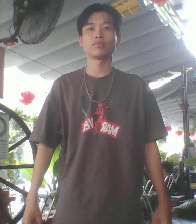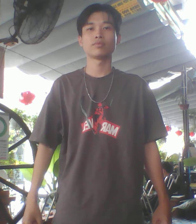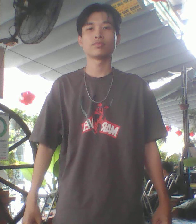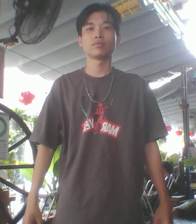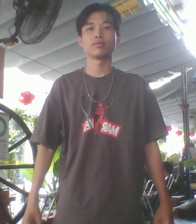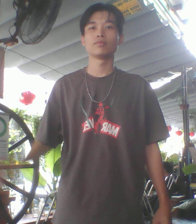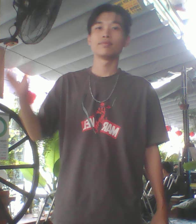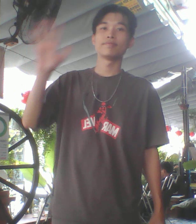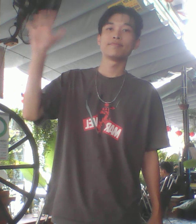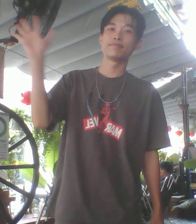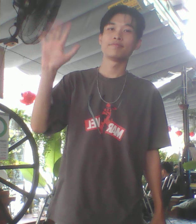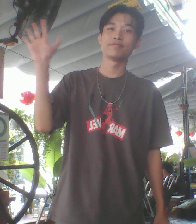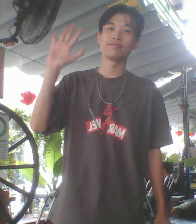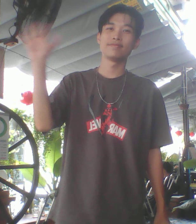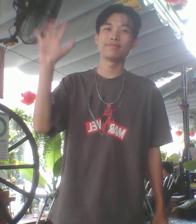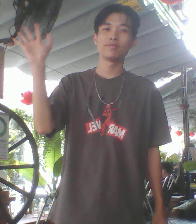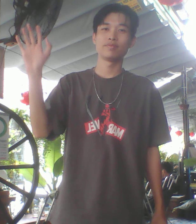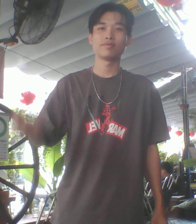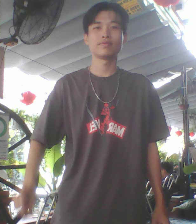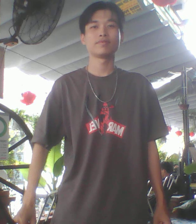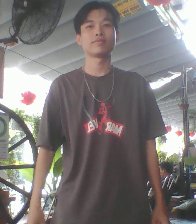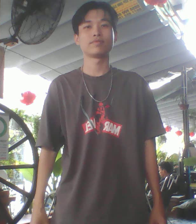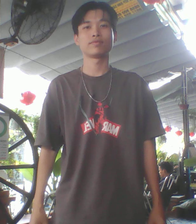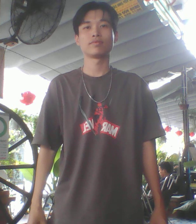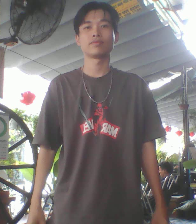xin chao